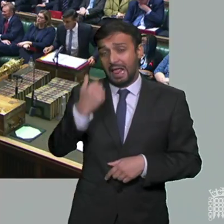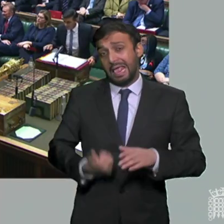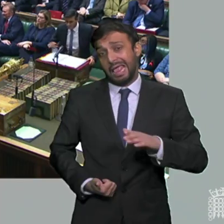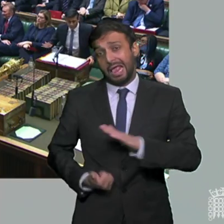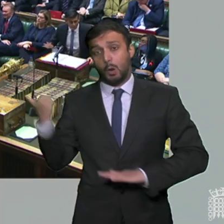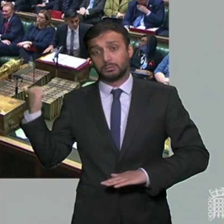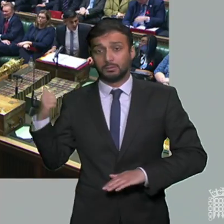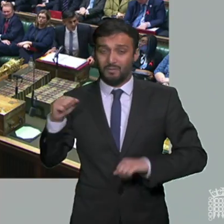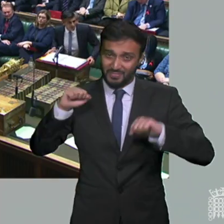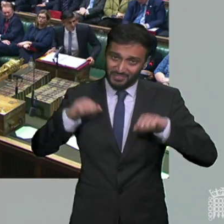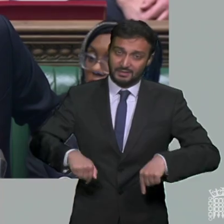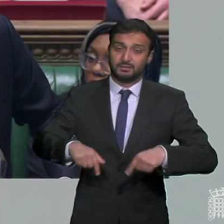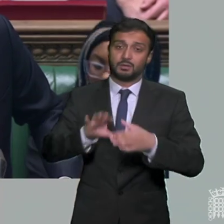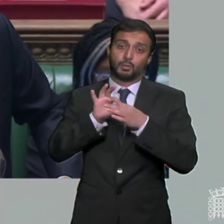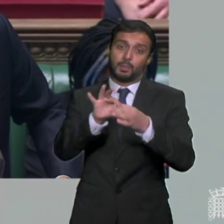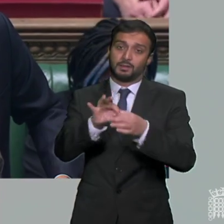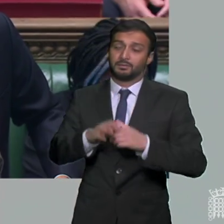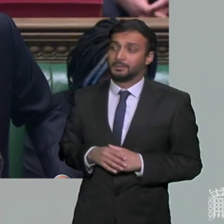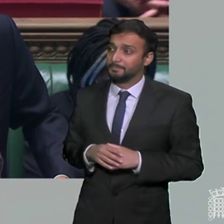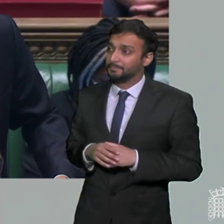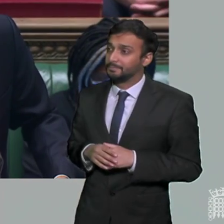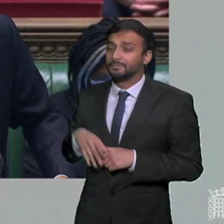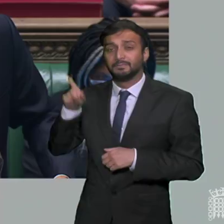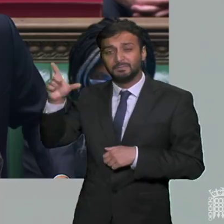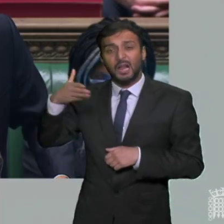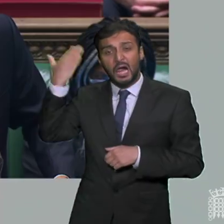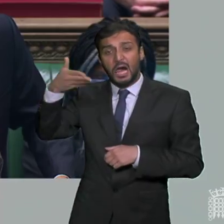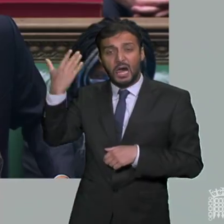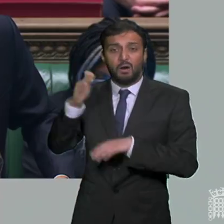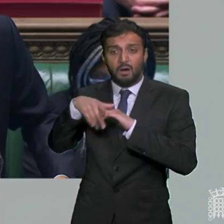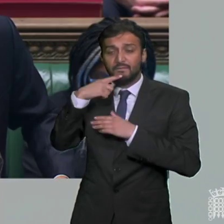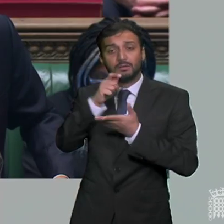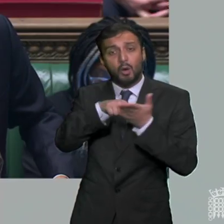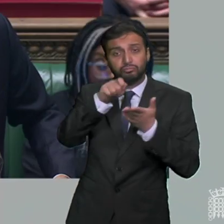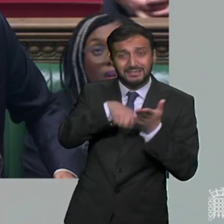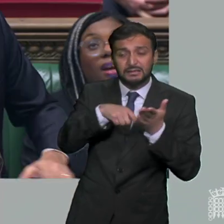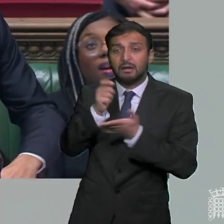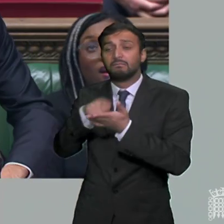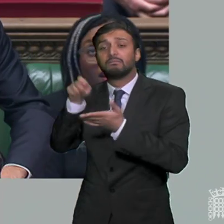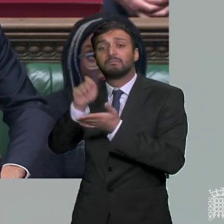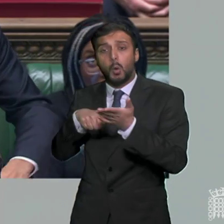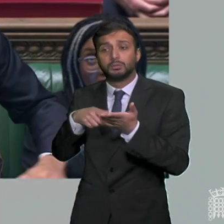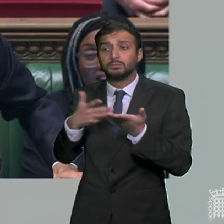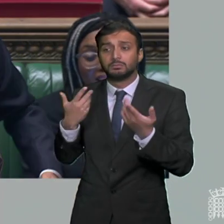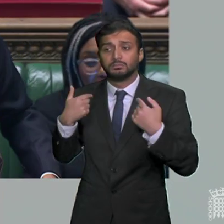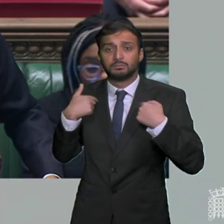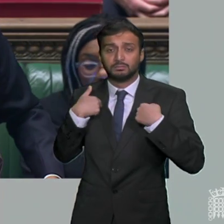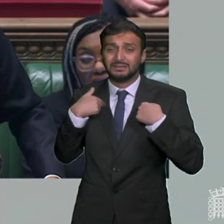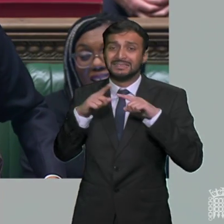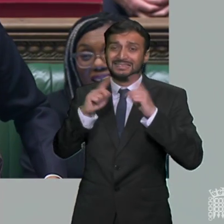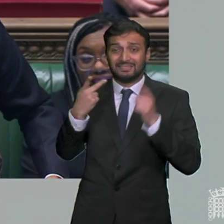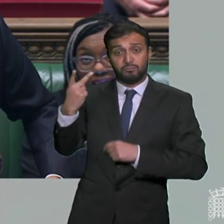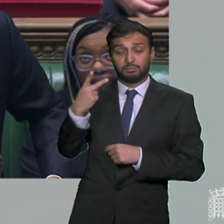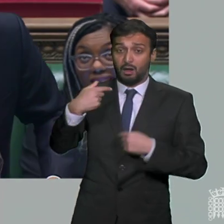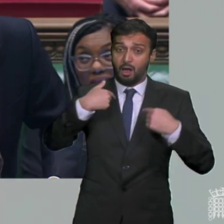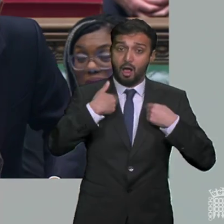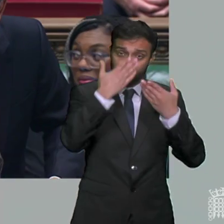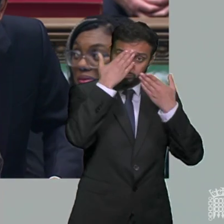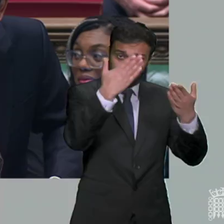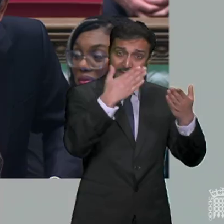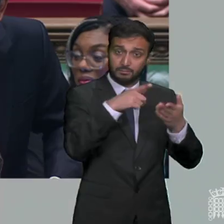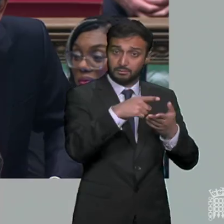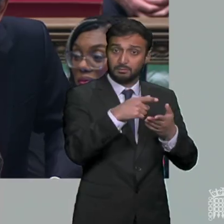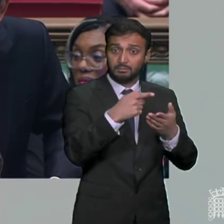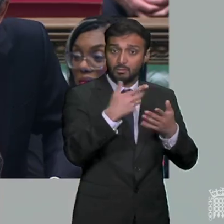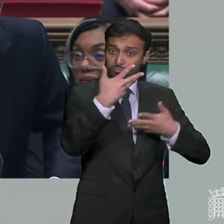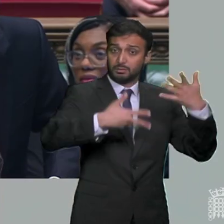The right honourable Gentleman talks about democracy and votes. The difference between us is that I respect the result of referendums.